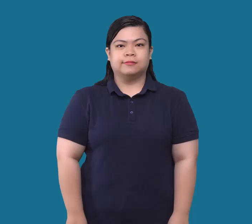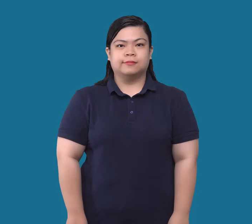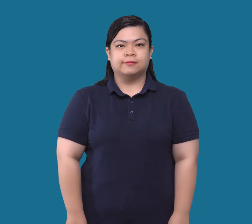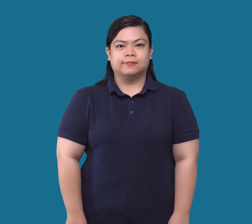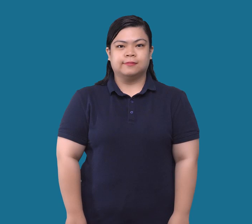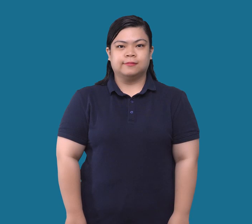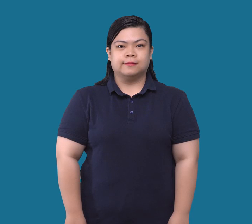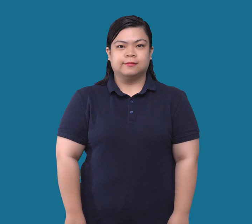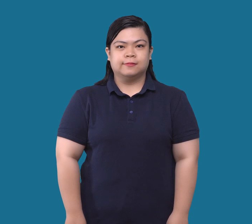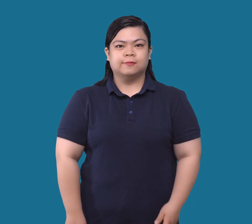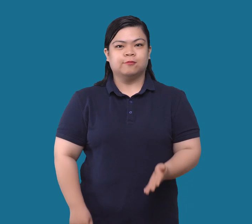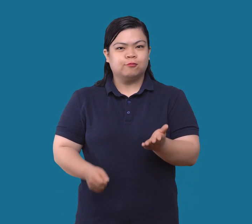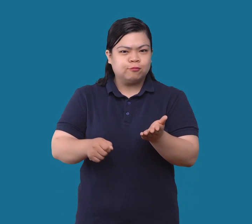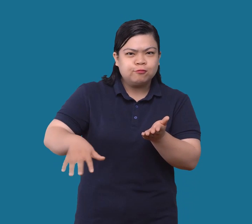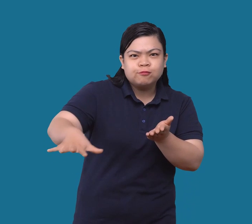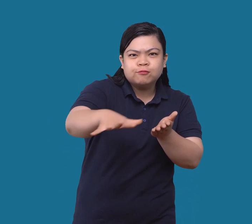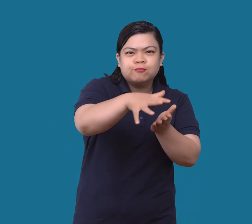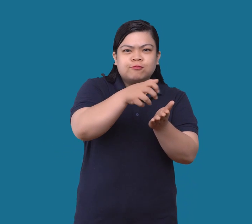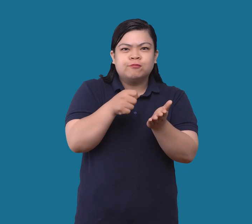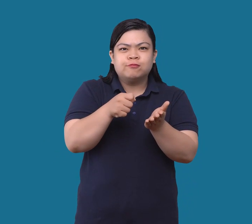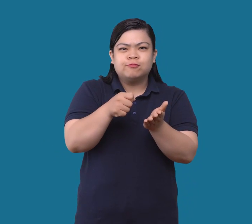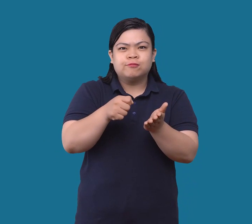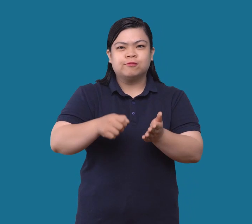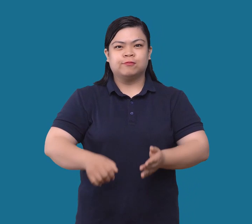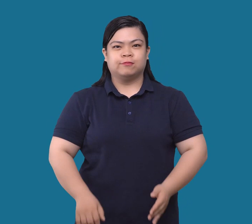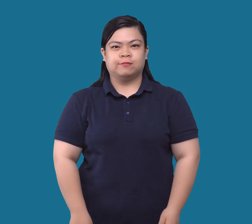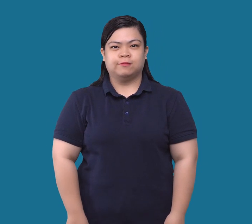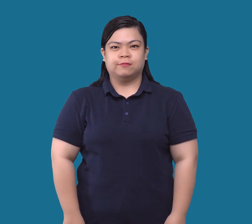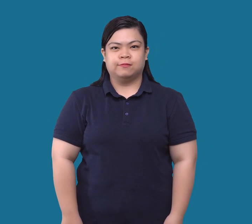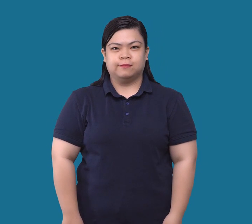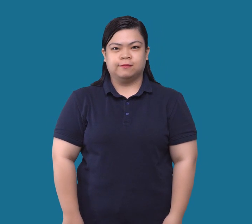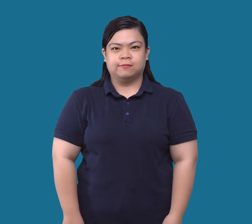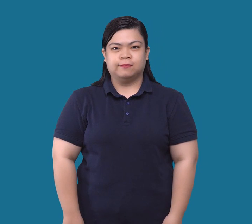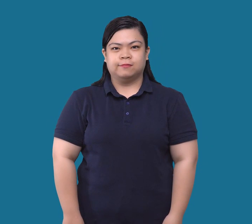thuyền chài